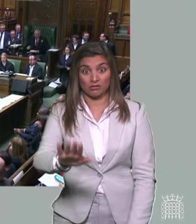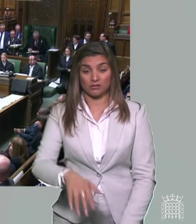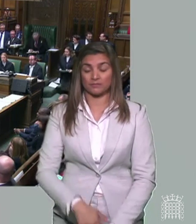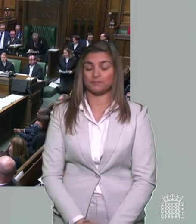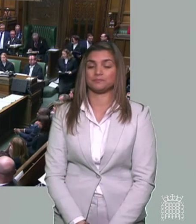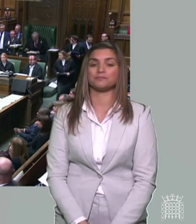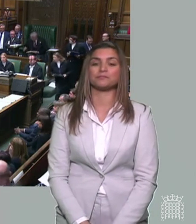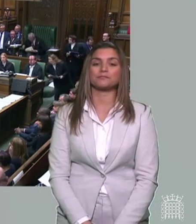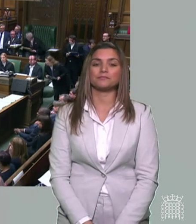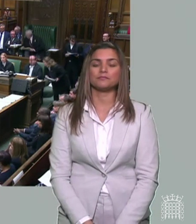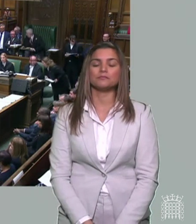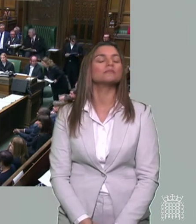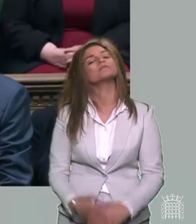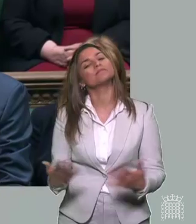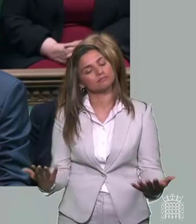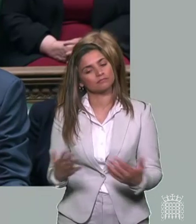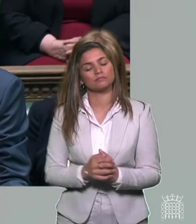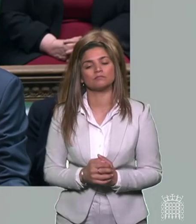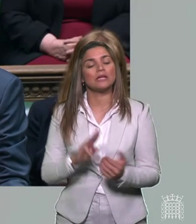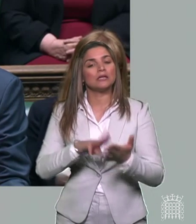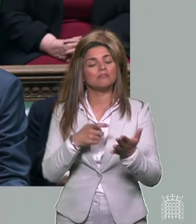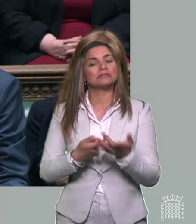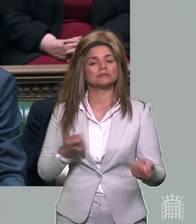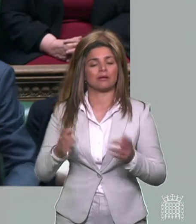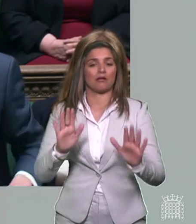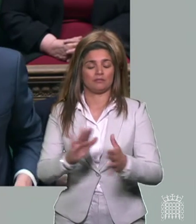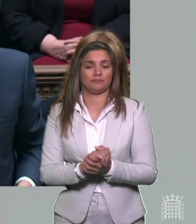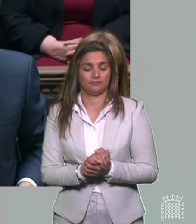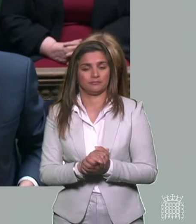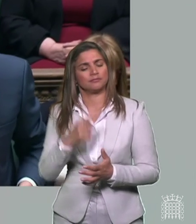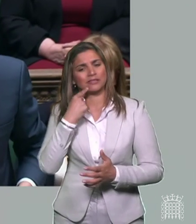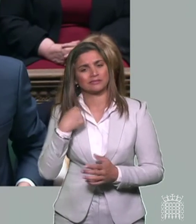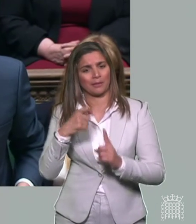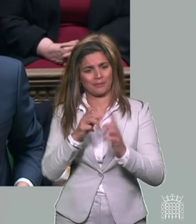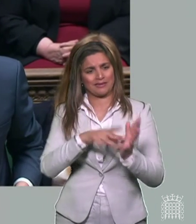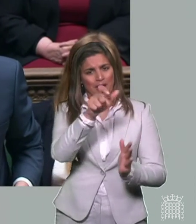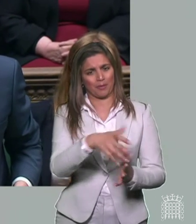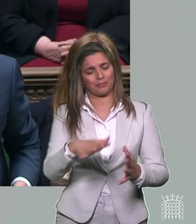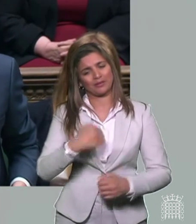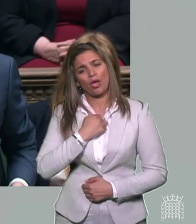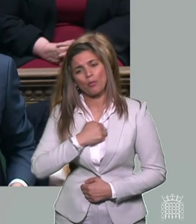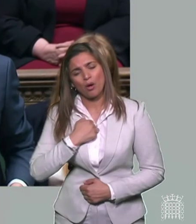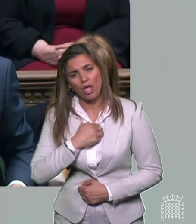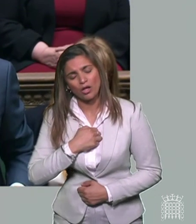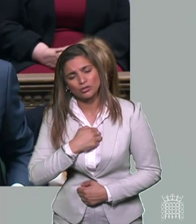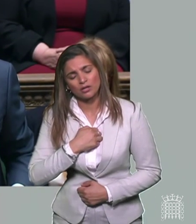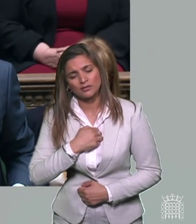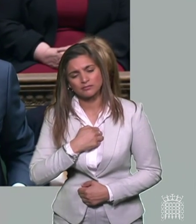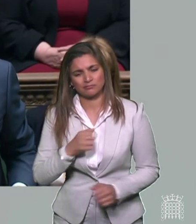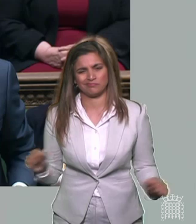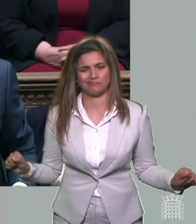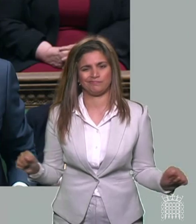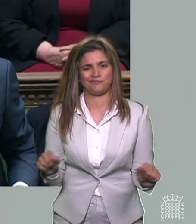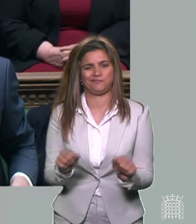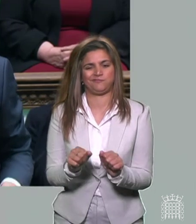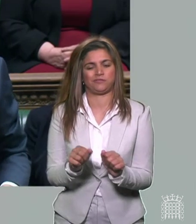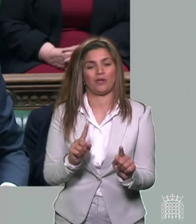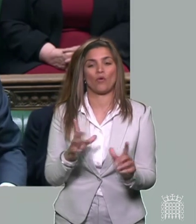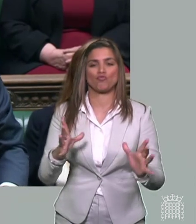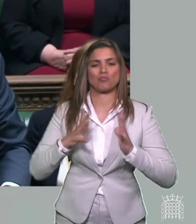Yesterday’s apology lasted for as long as the Prime Minister thought necessary to be clipped for the news.